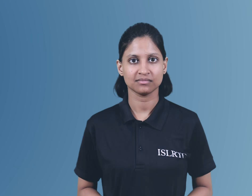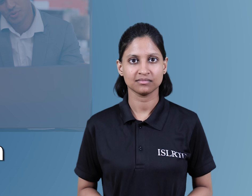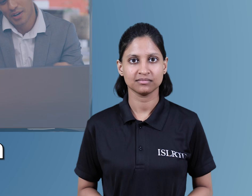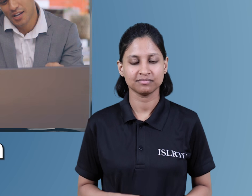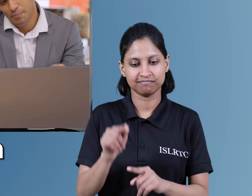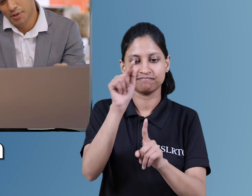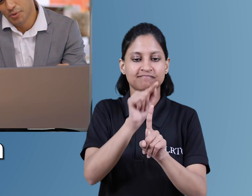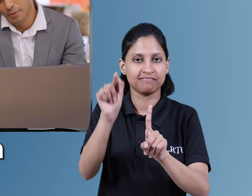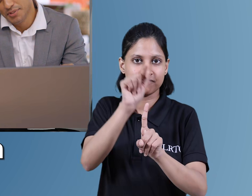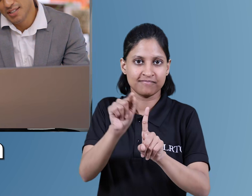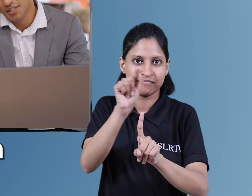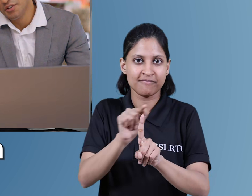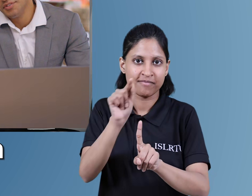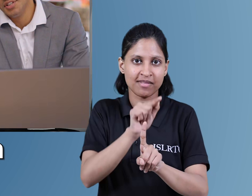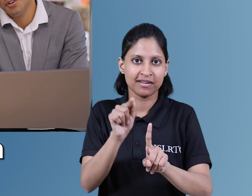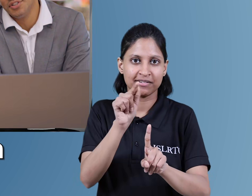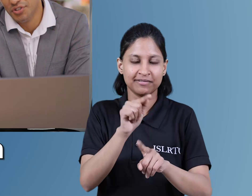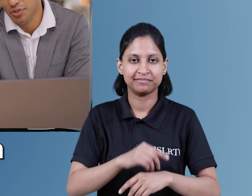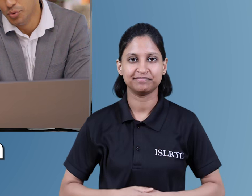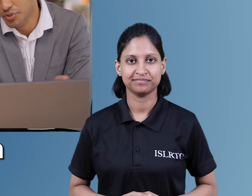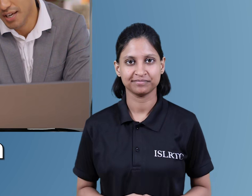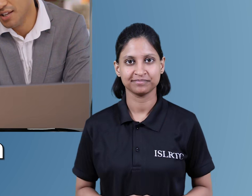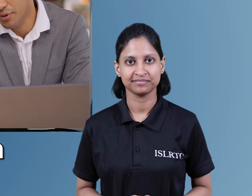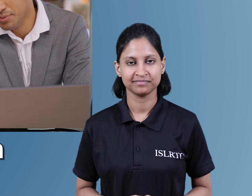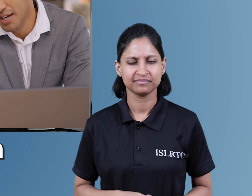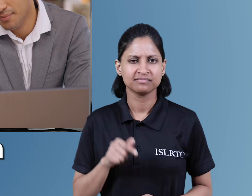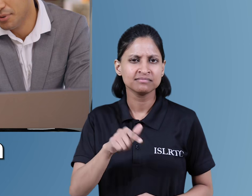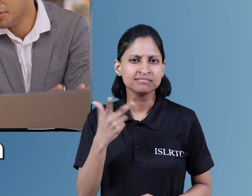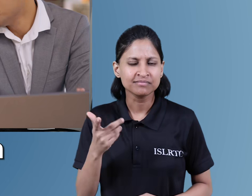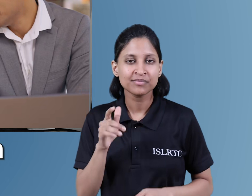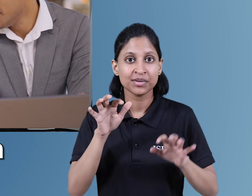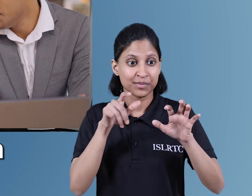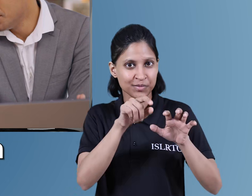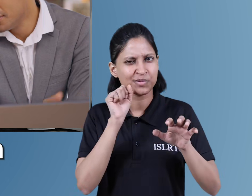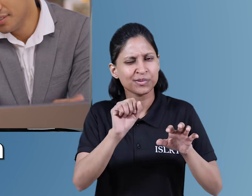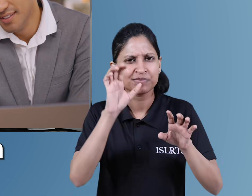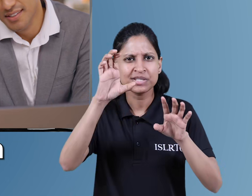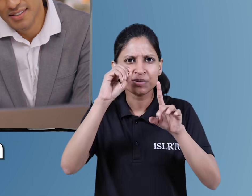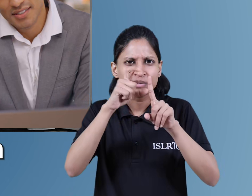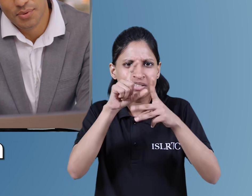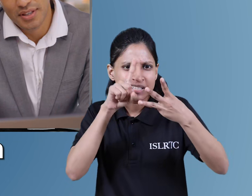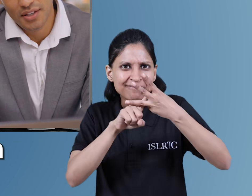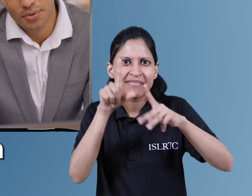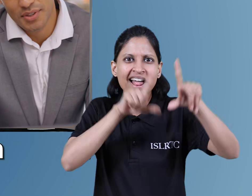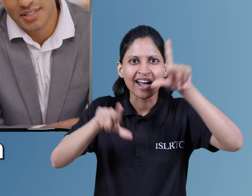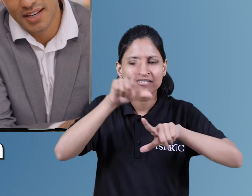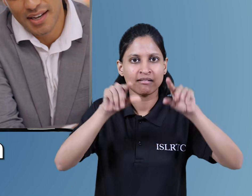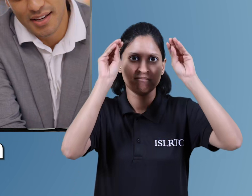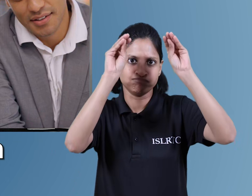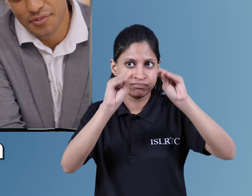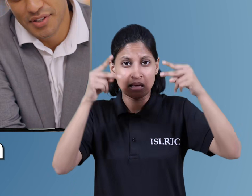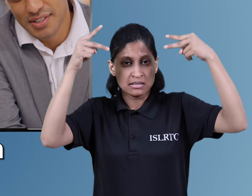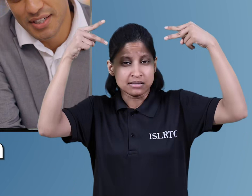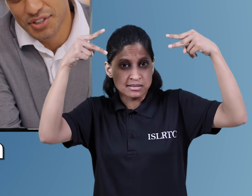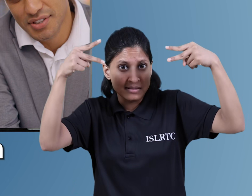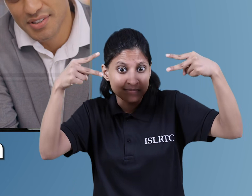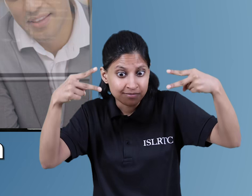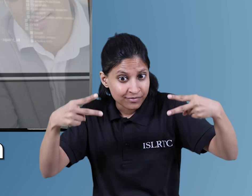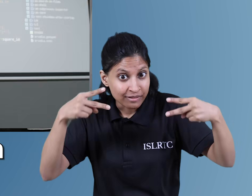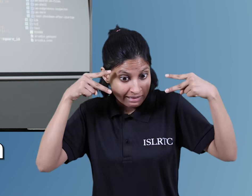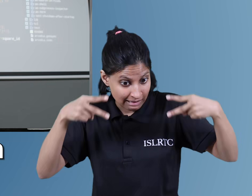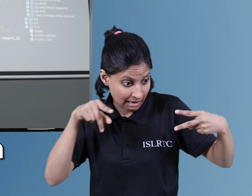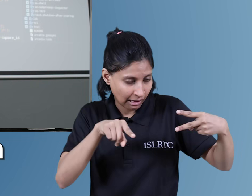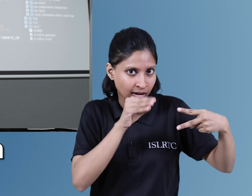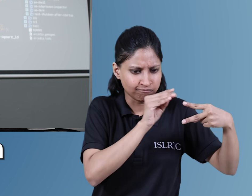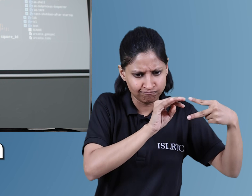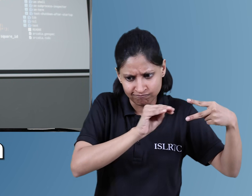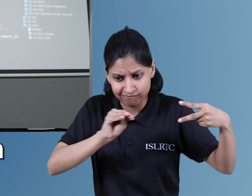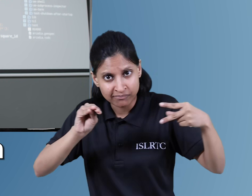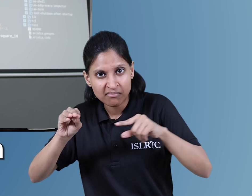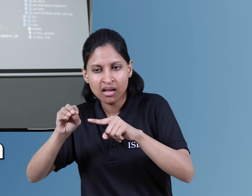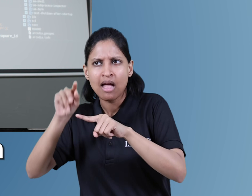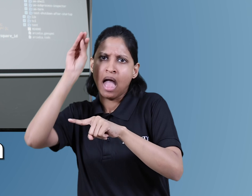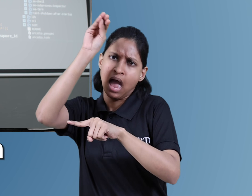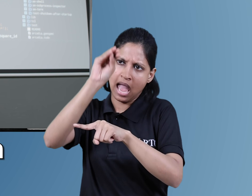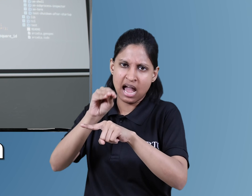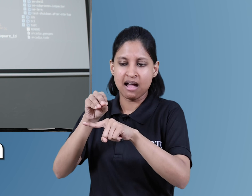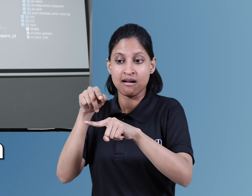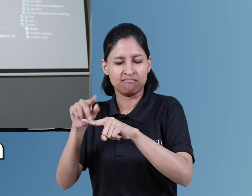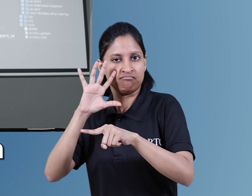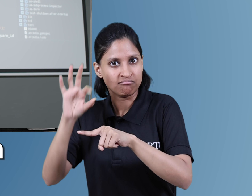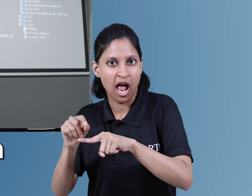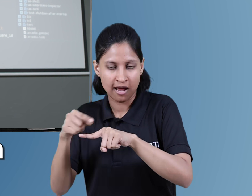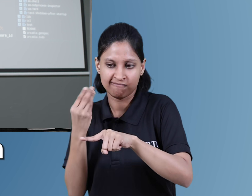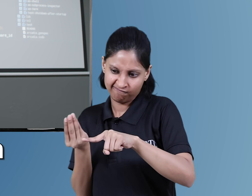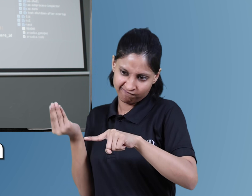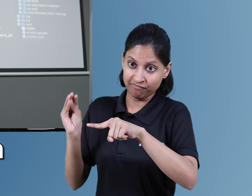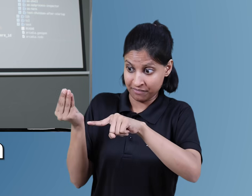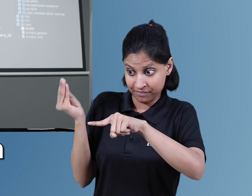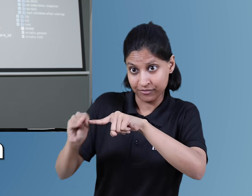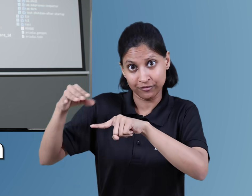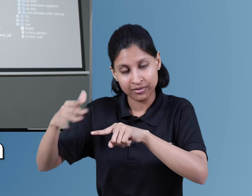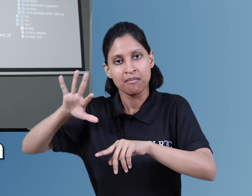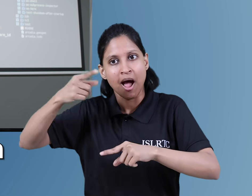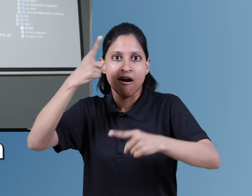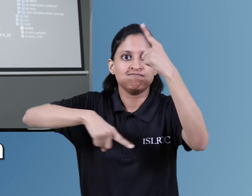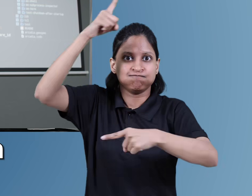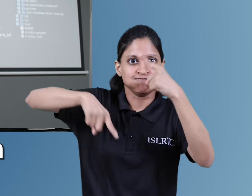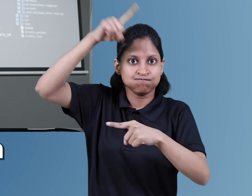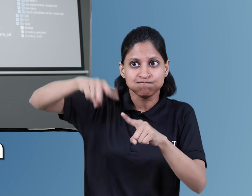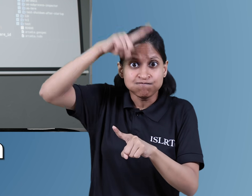Iteration Iteration is repeating a set of instructions until a specific condition is met.